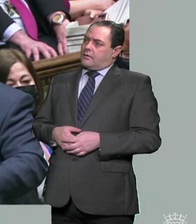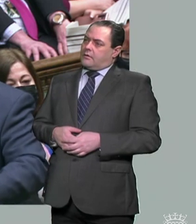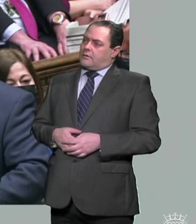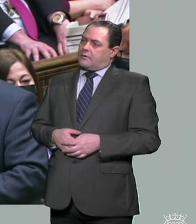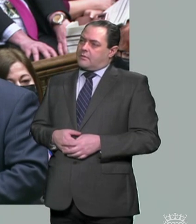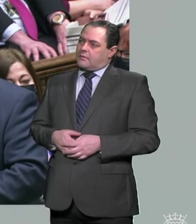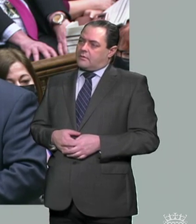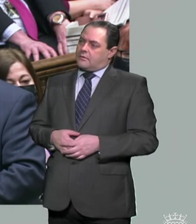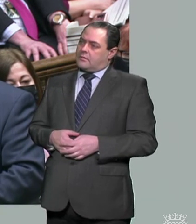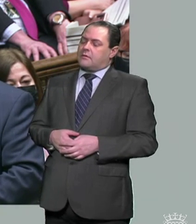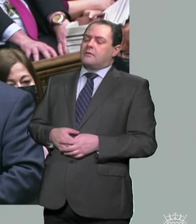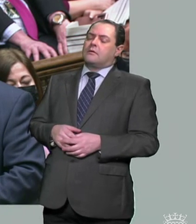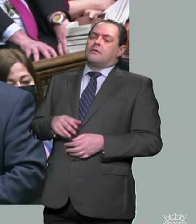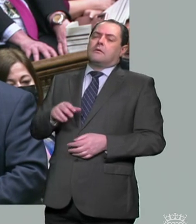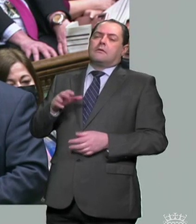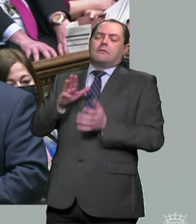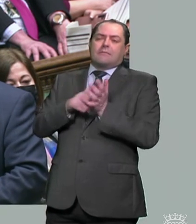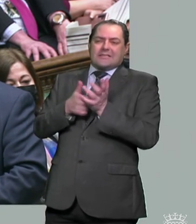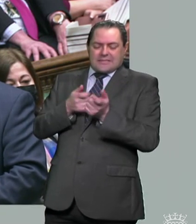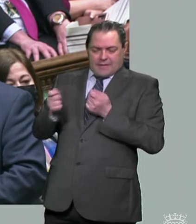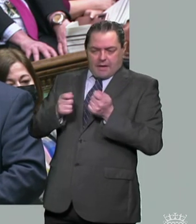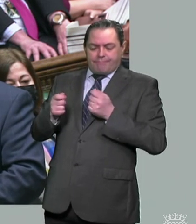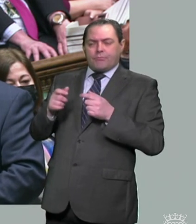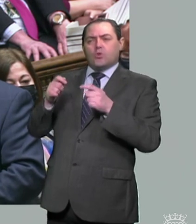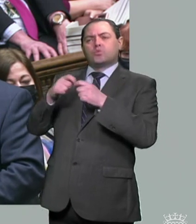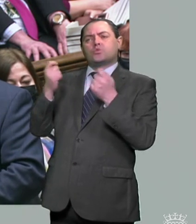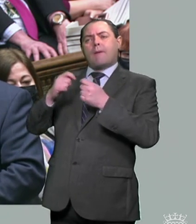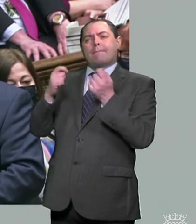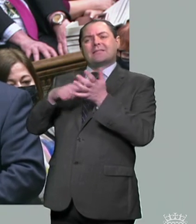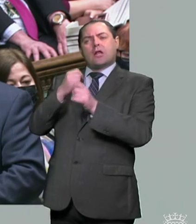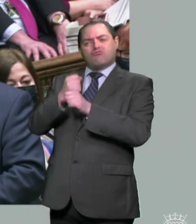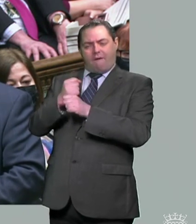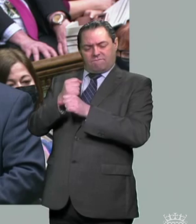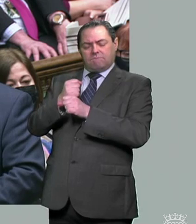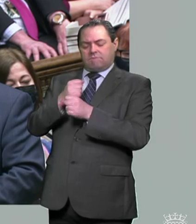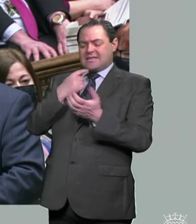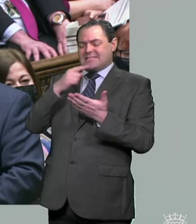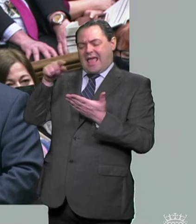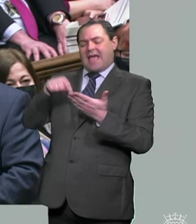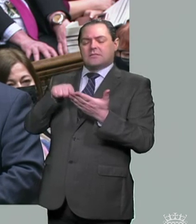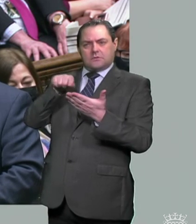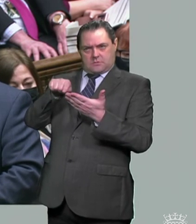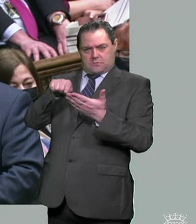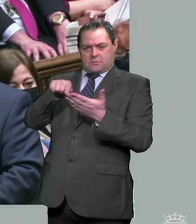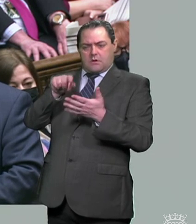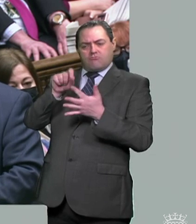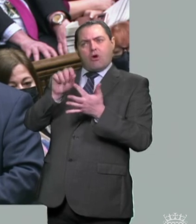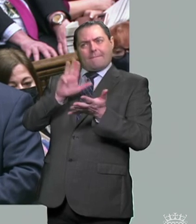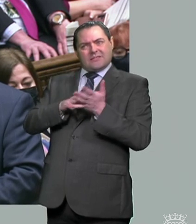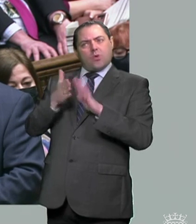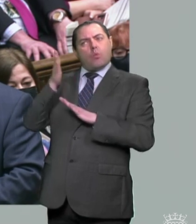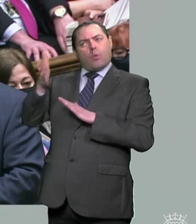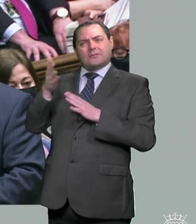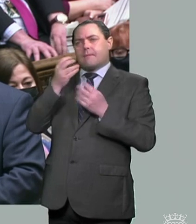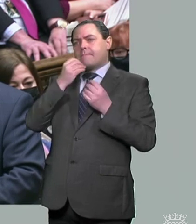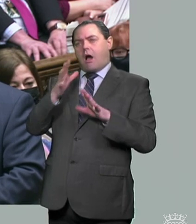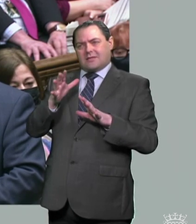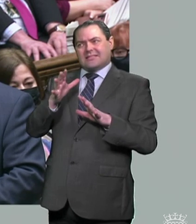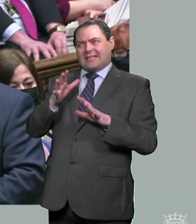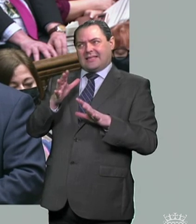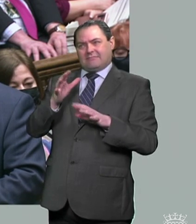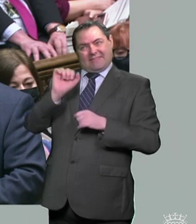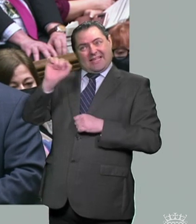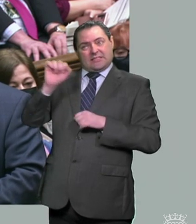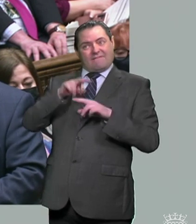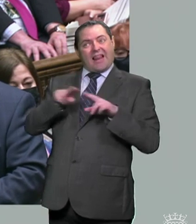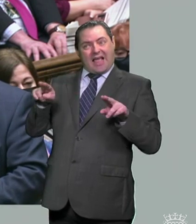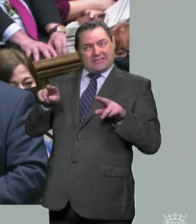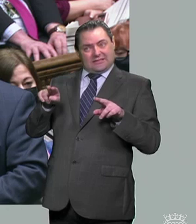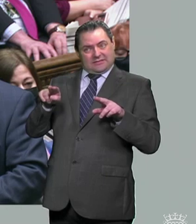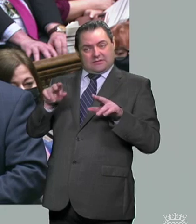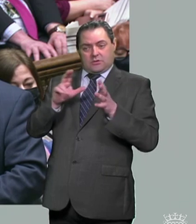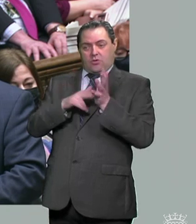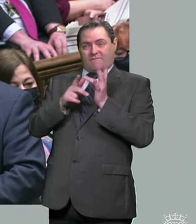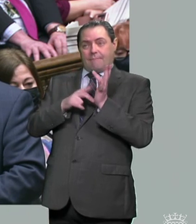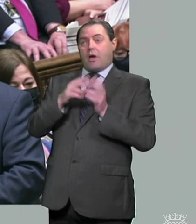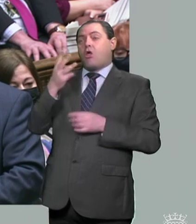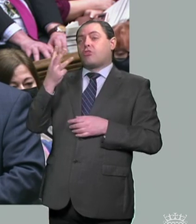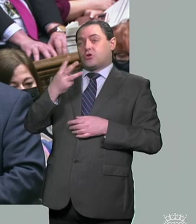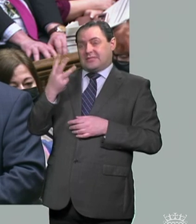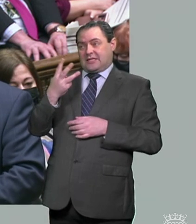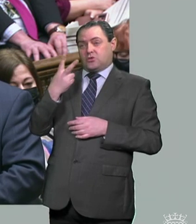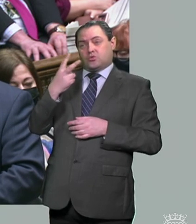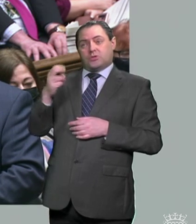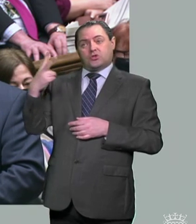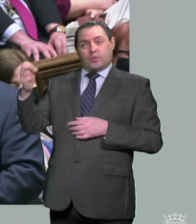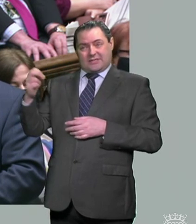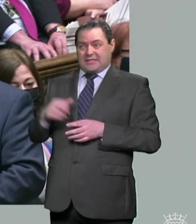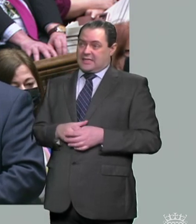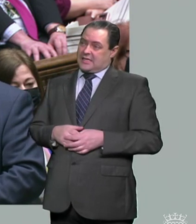This morning, the Telegraph newspaper revealed that the Prime Minister attended a party in his flat on 13 November 2020.